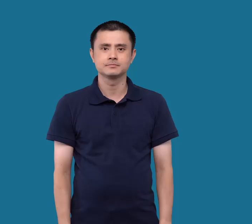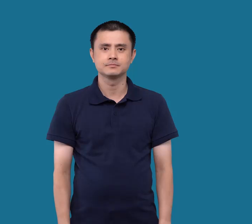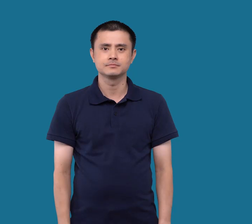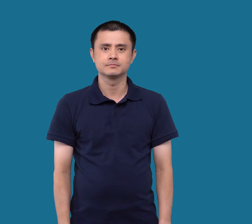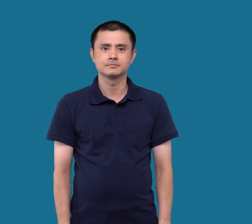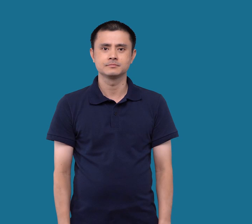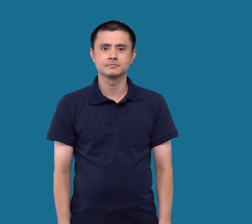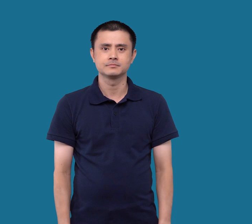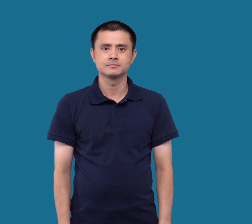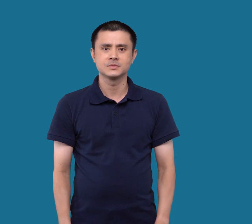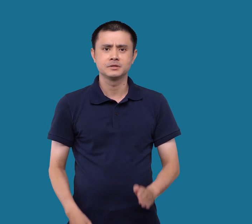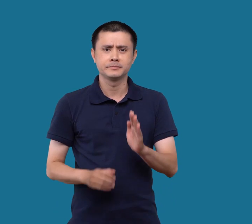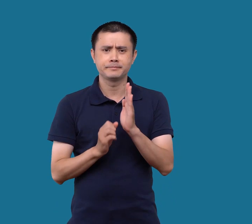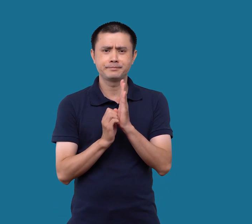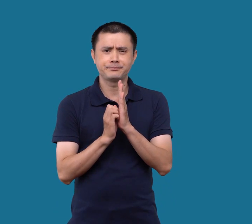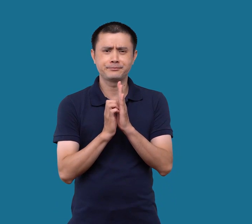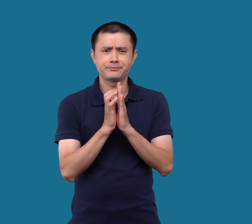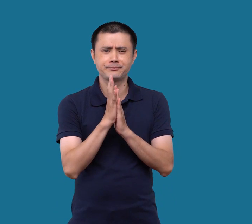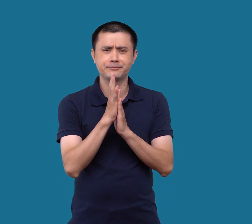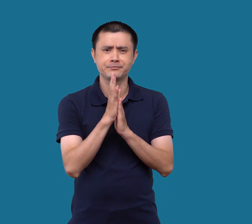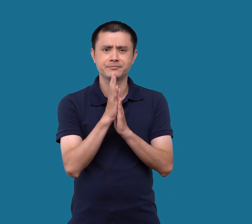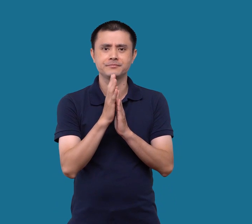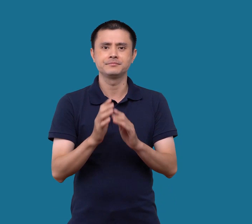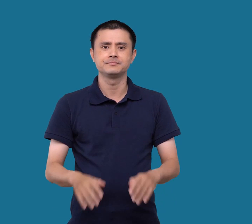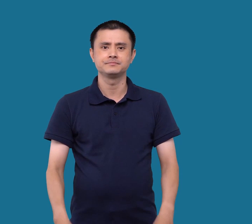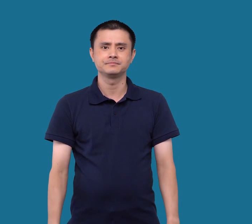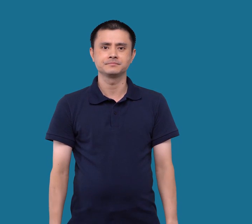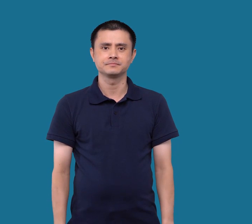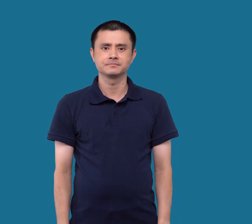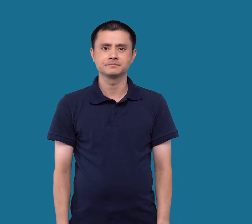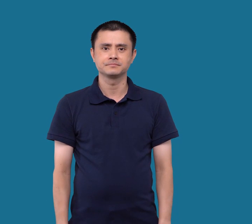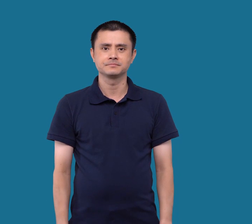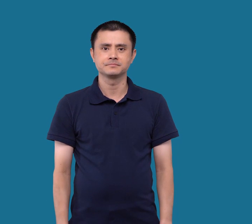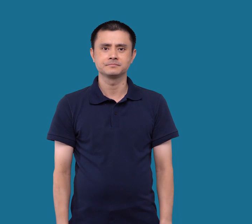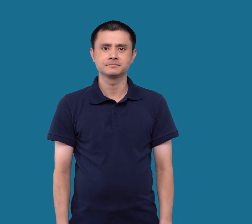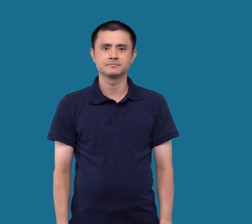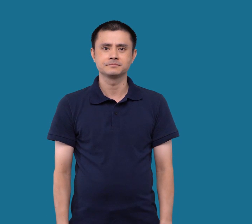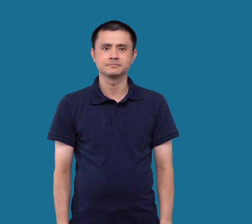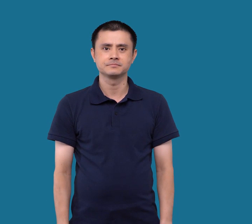ẩm mốc